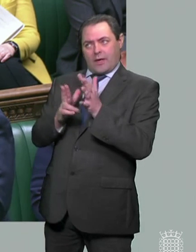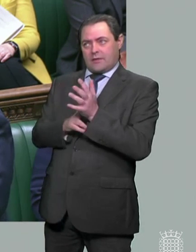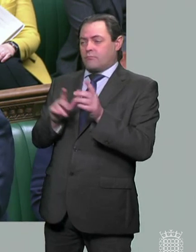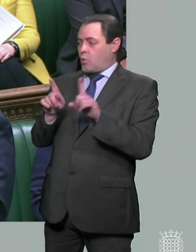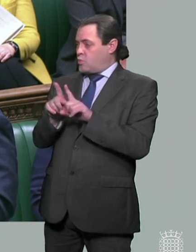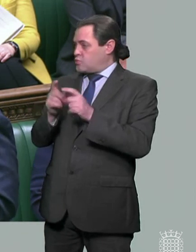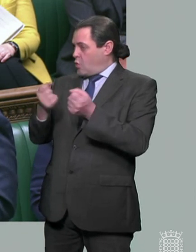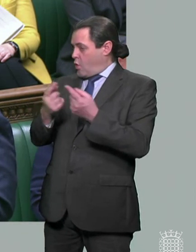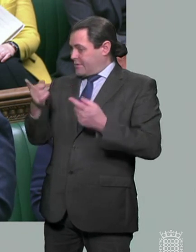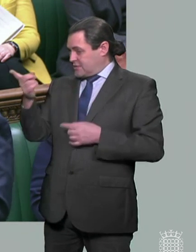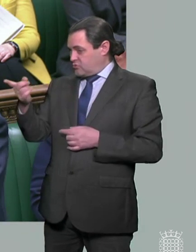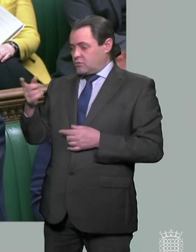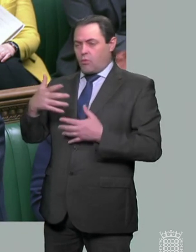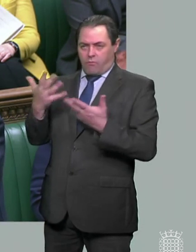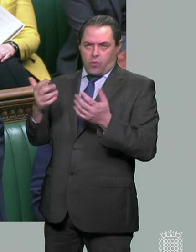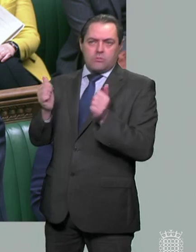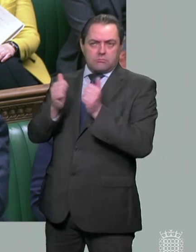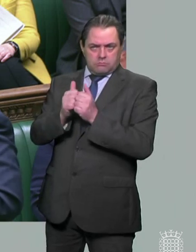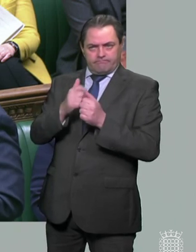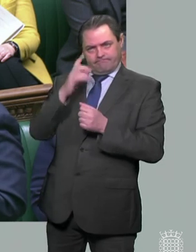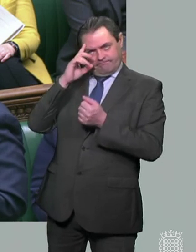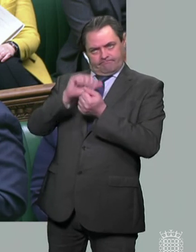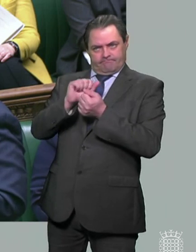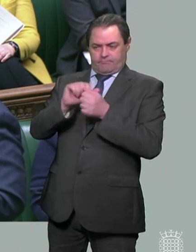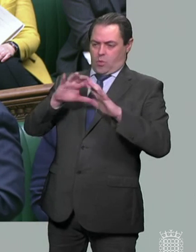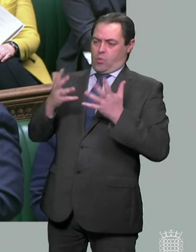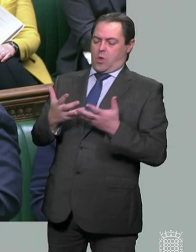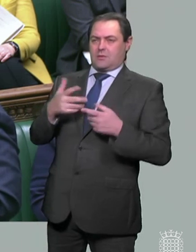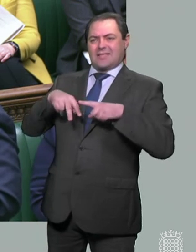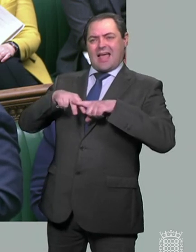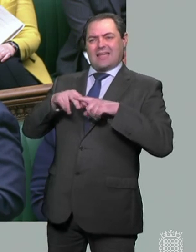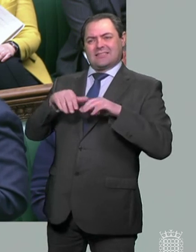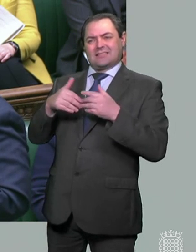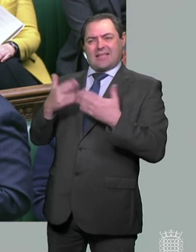Like the Leader of the Opposition, of course we commemorate World AIDS Day.